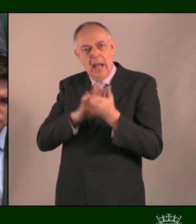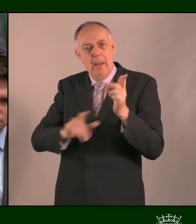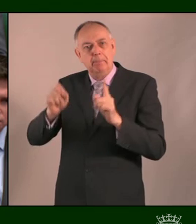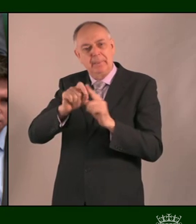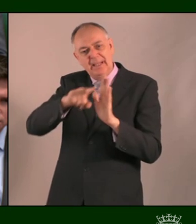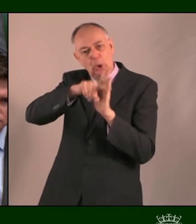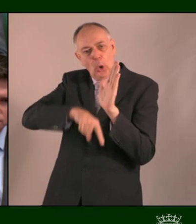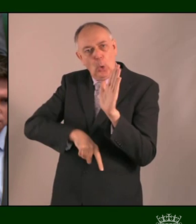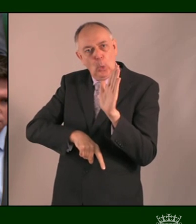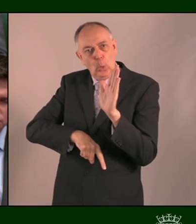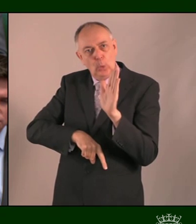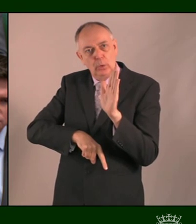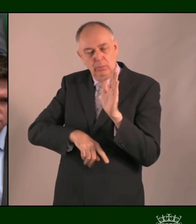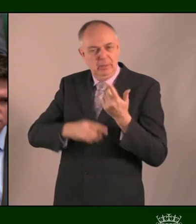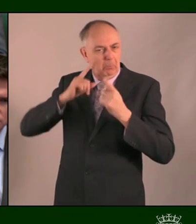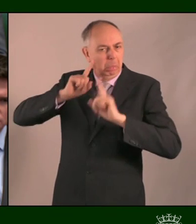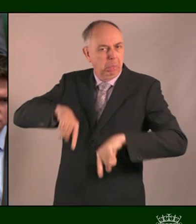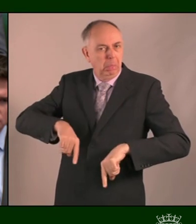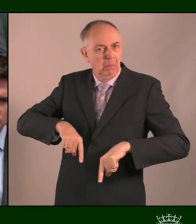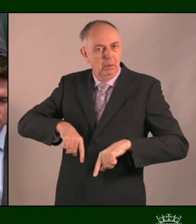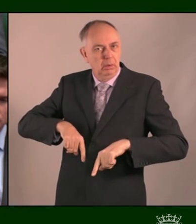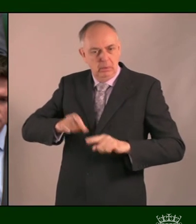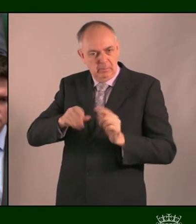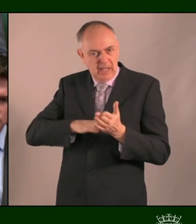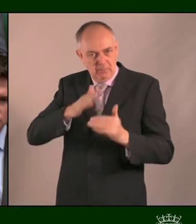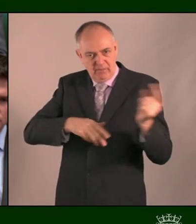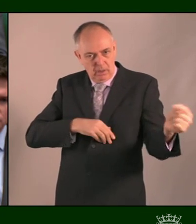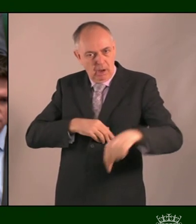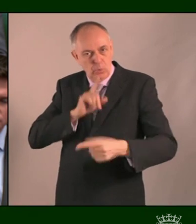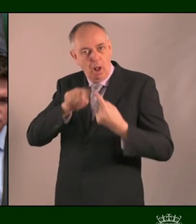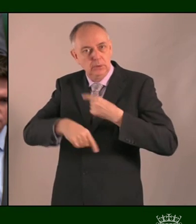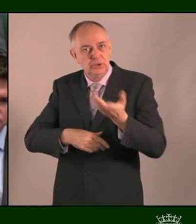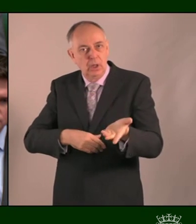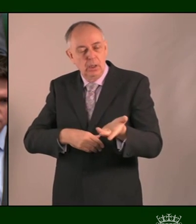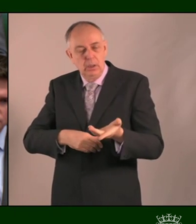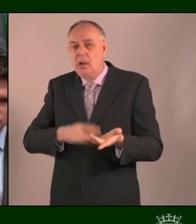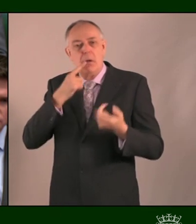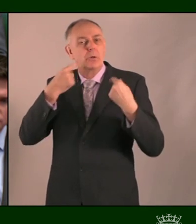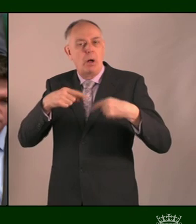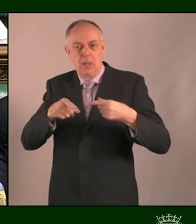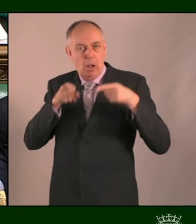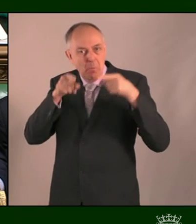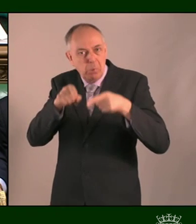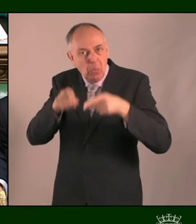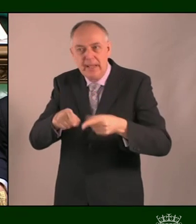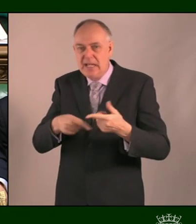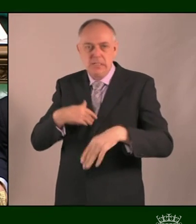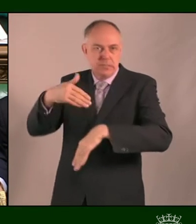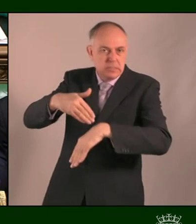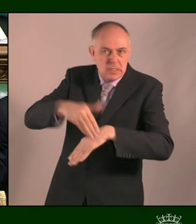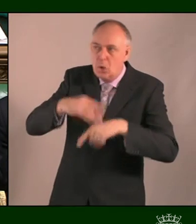In his own foreword to that code, the Prime Minister wrote: “There must be no bullying and no harassment”.